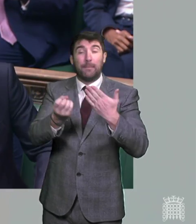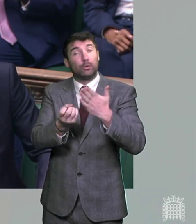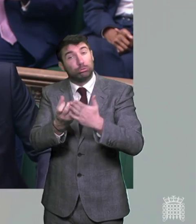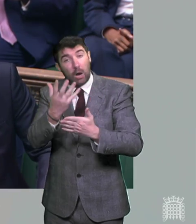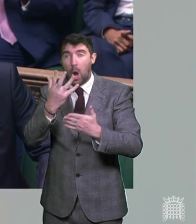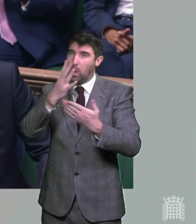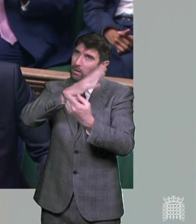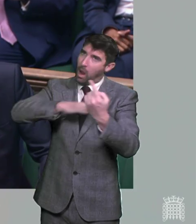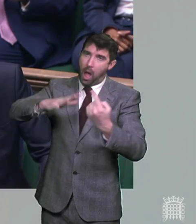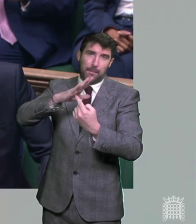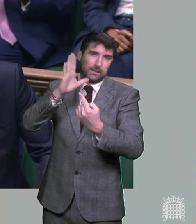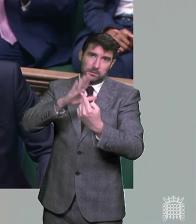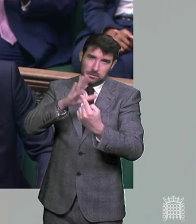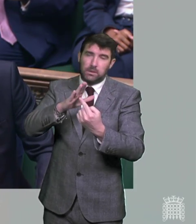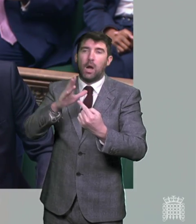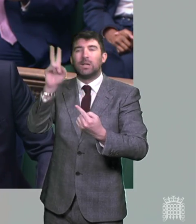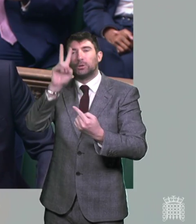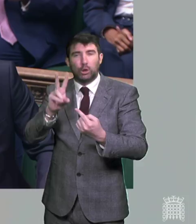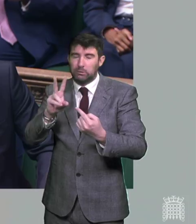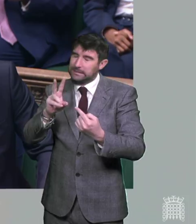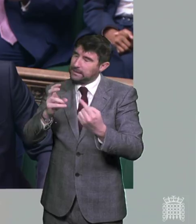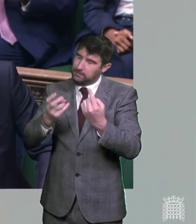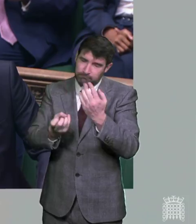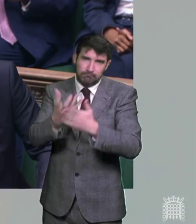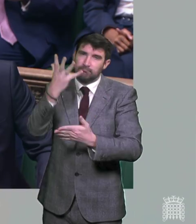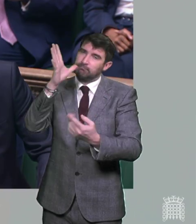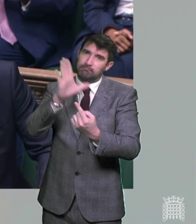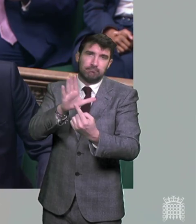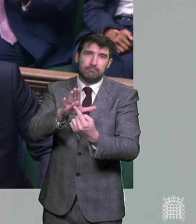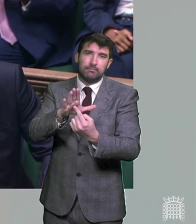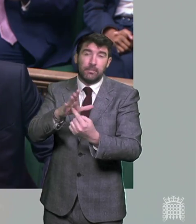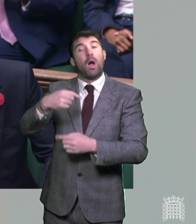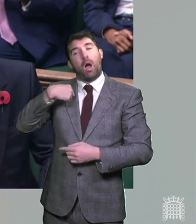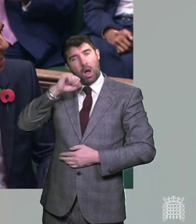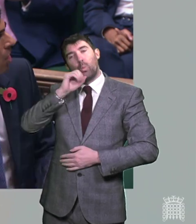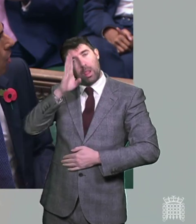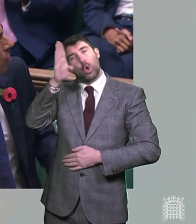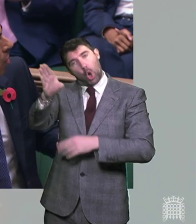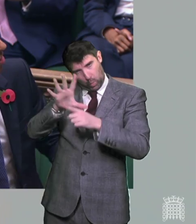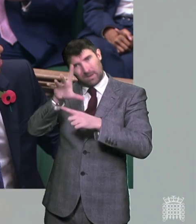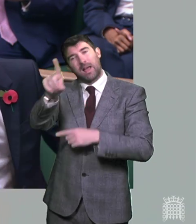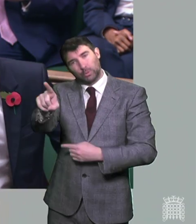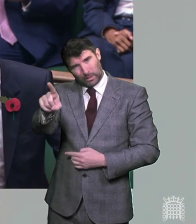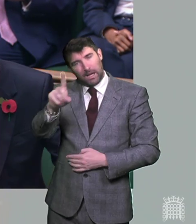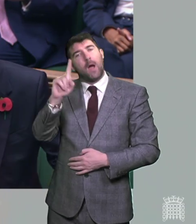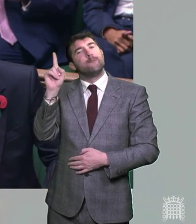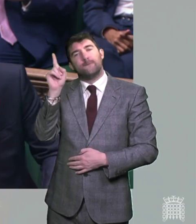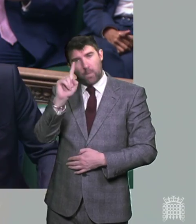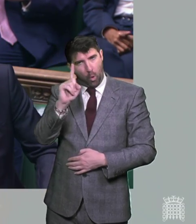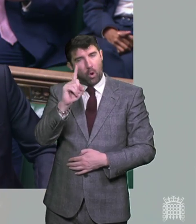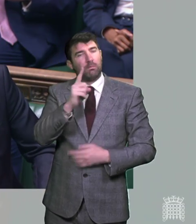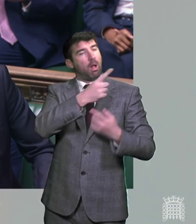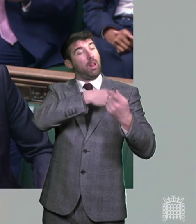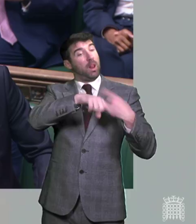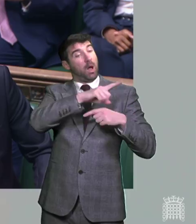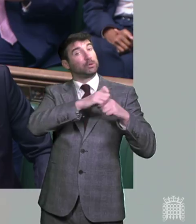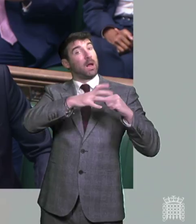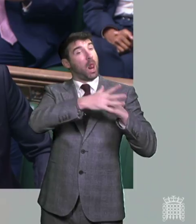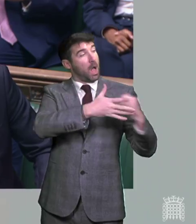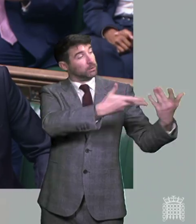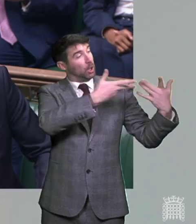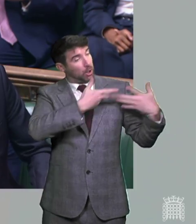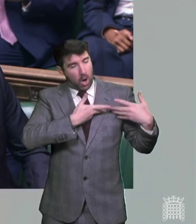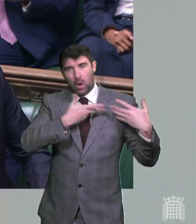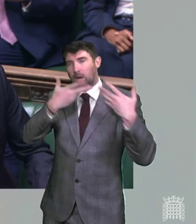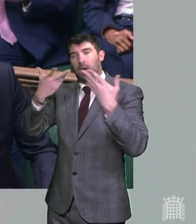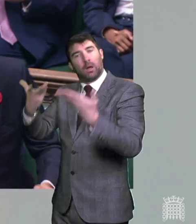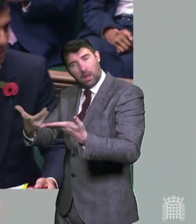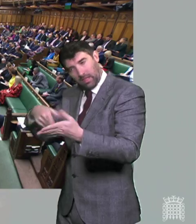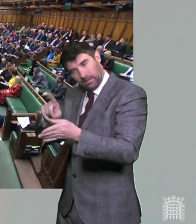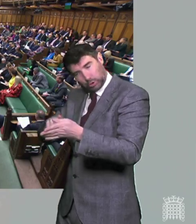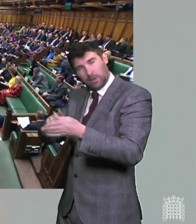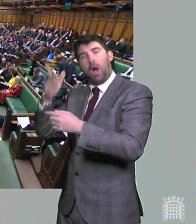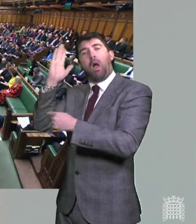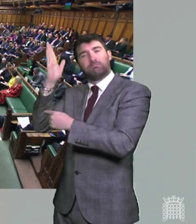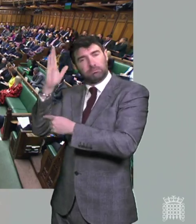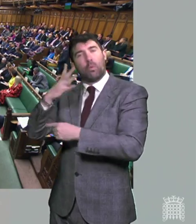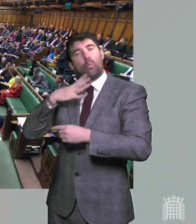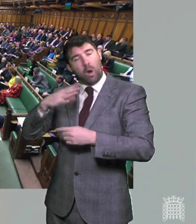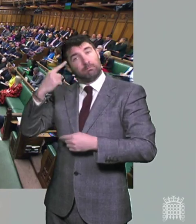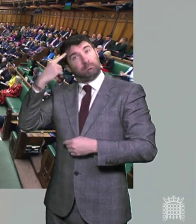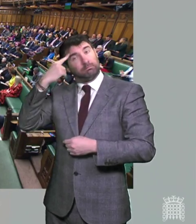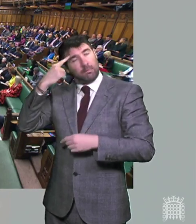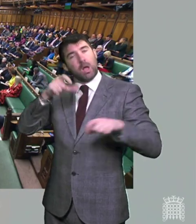That is why I will attend COP27 next week to deliver on Glasgow’s legacy of building a secure, clean and sustainable future.